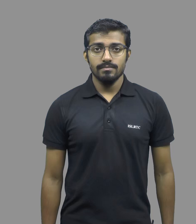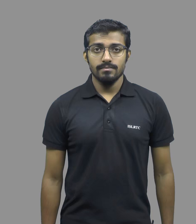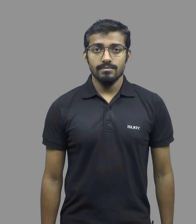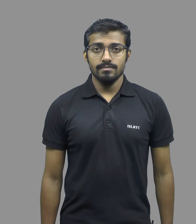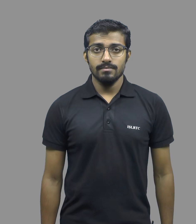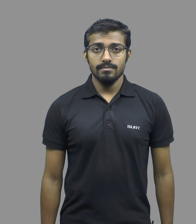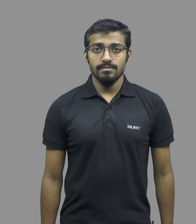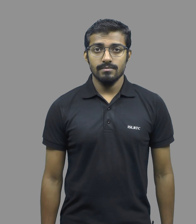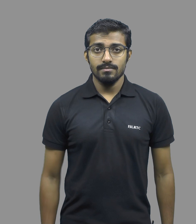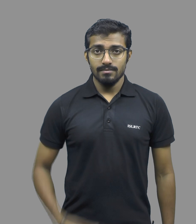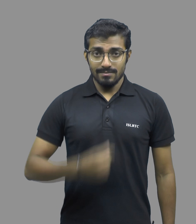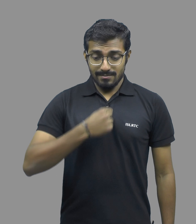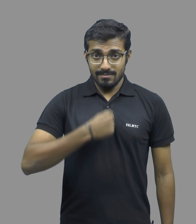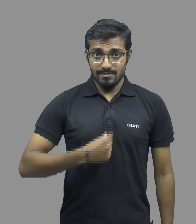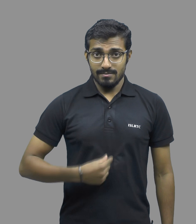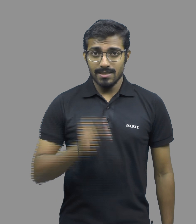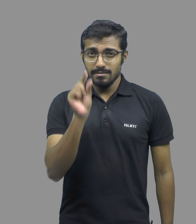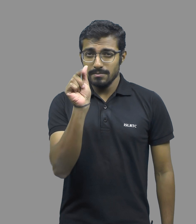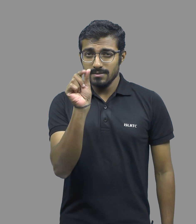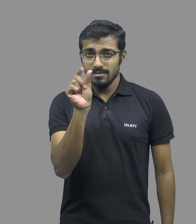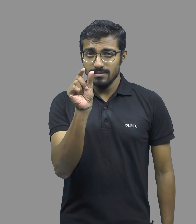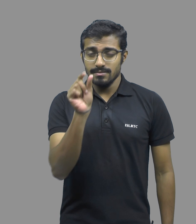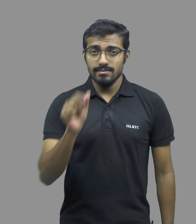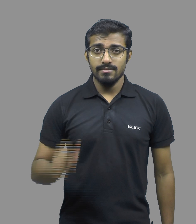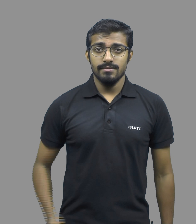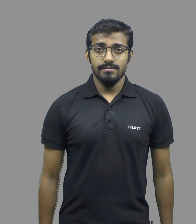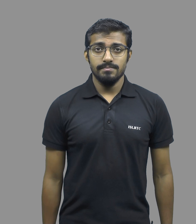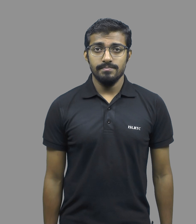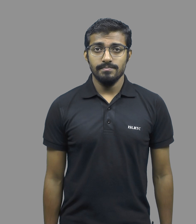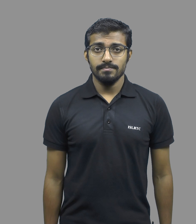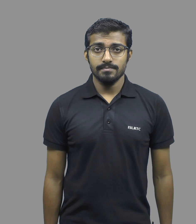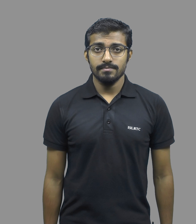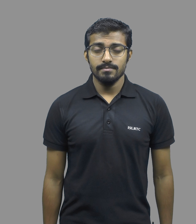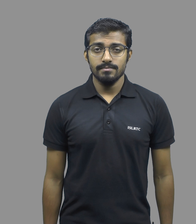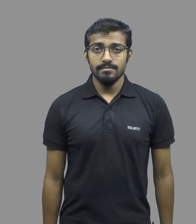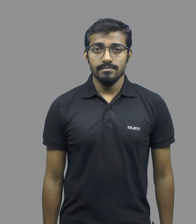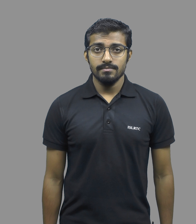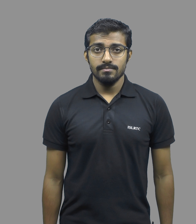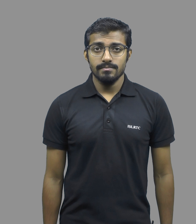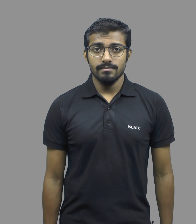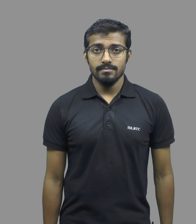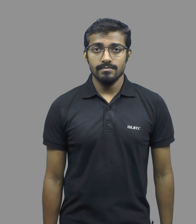Button